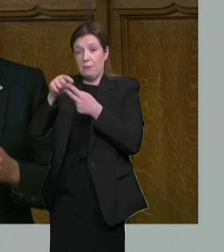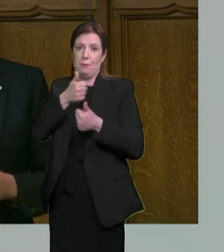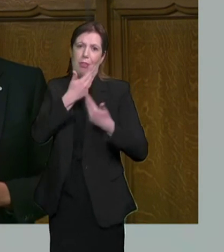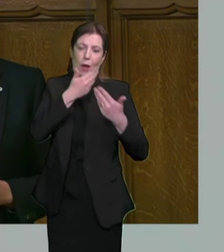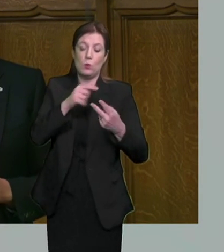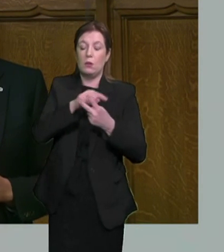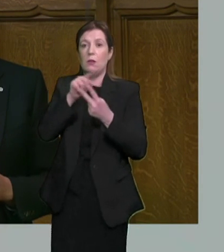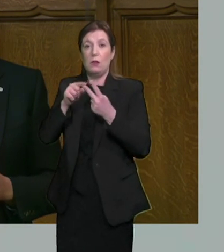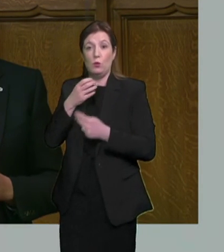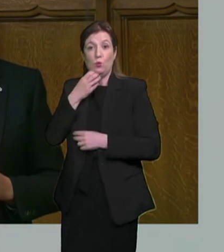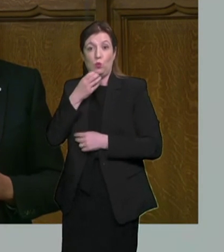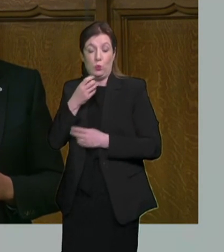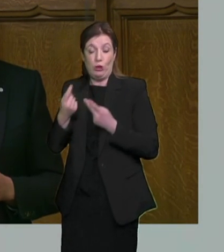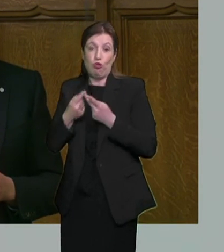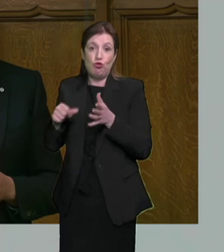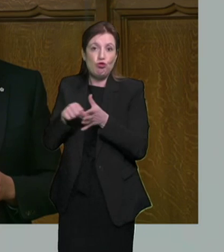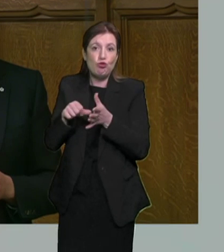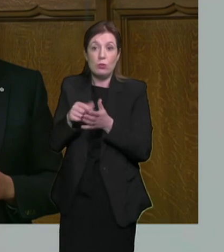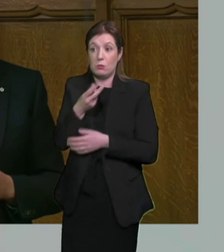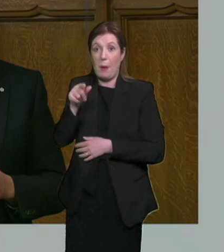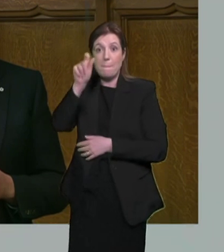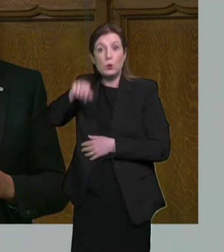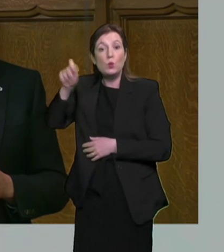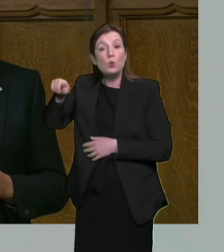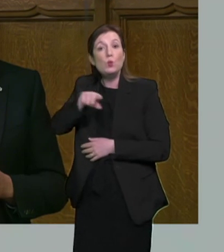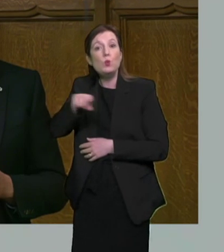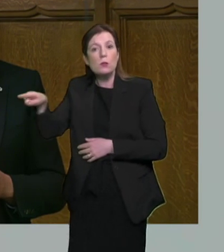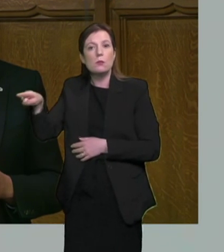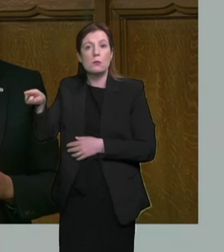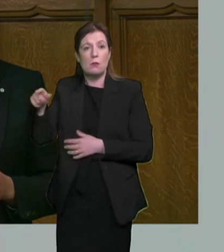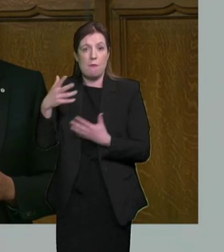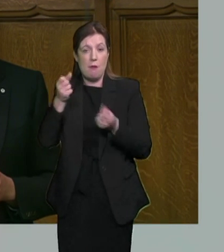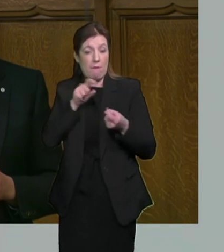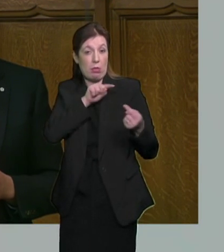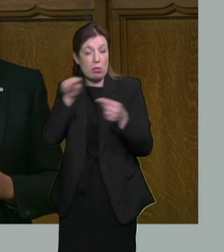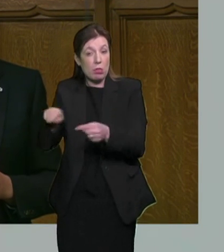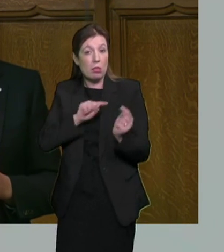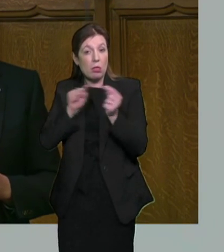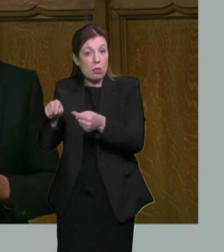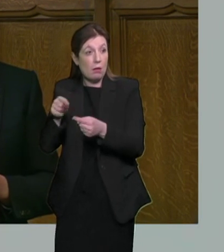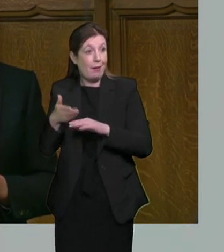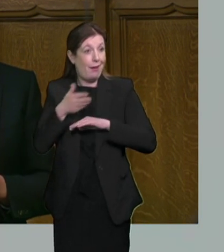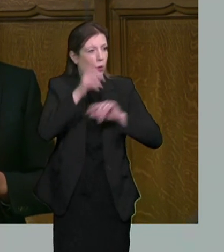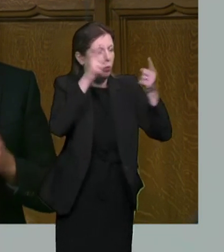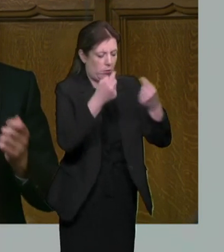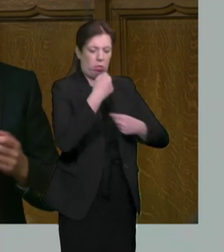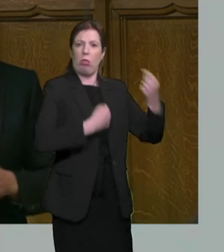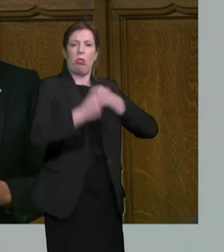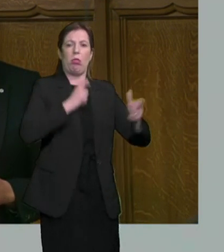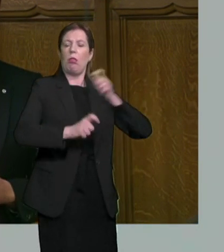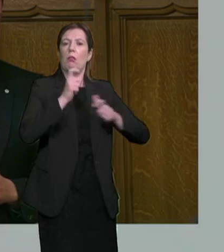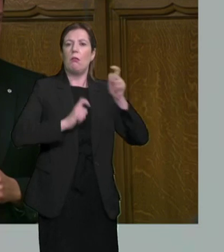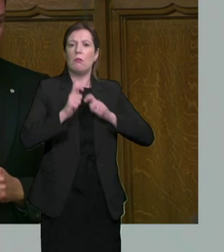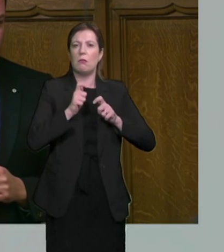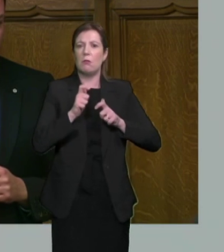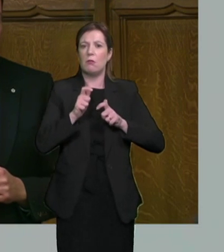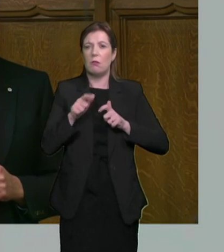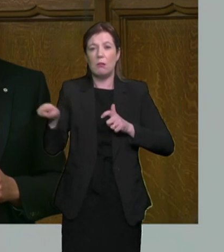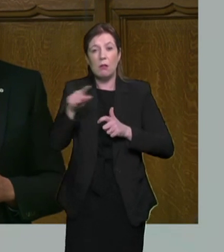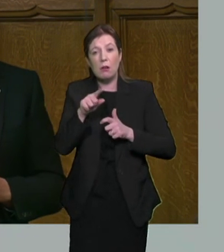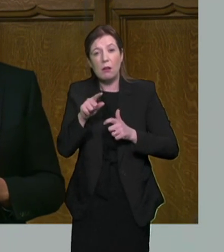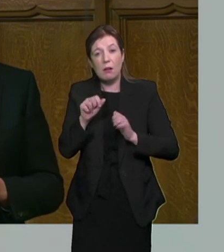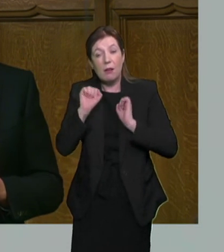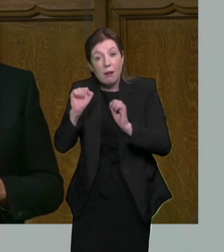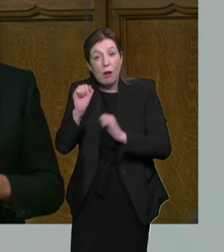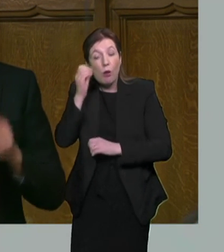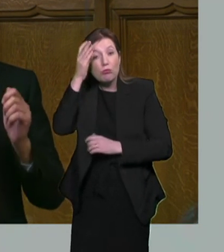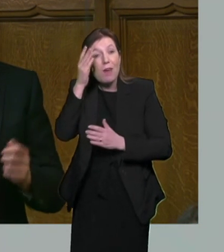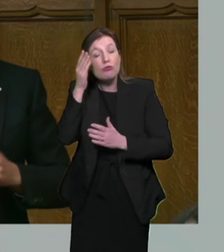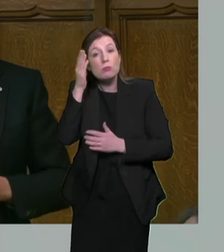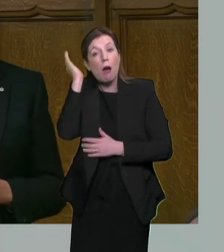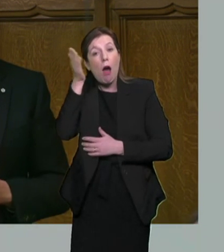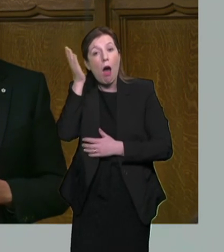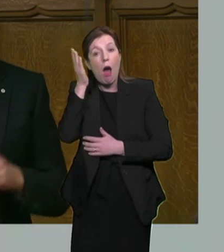We have recently heard from Jewish students who are suffering record antisemitic attacks on university campuses, including allegations of their work being marked down by their own professors.